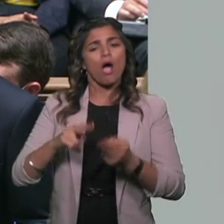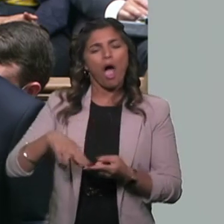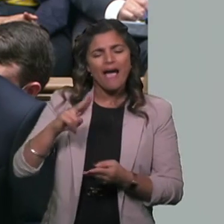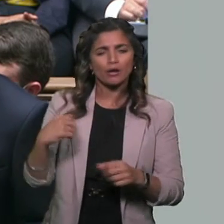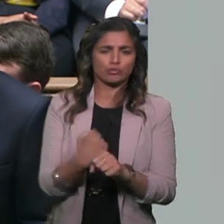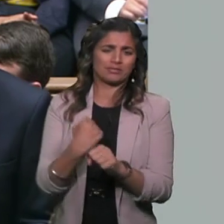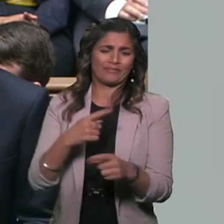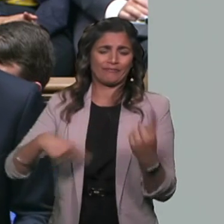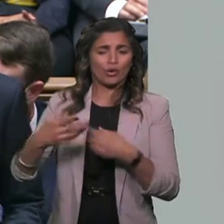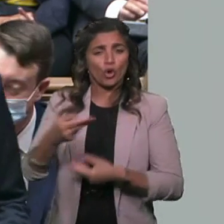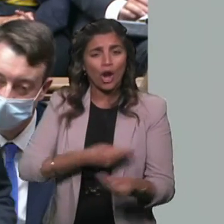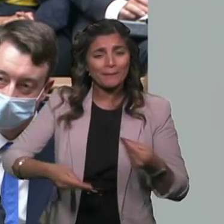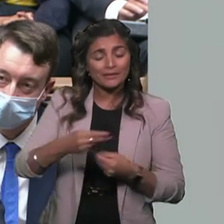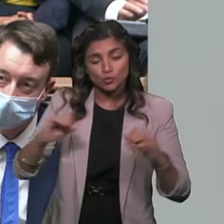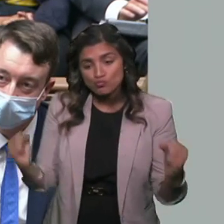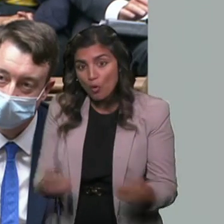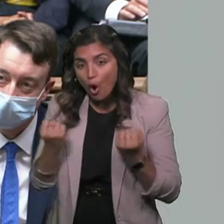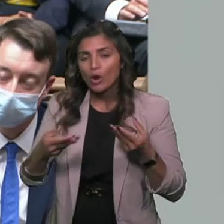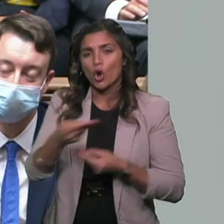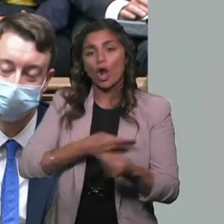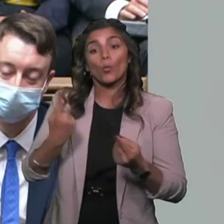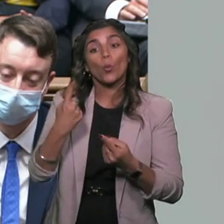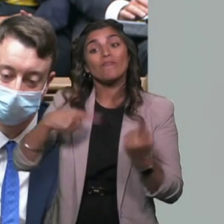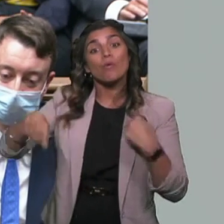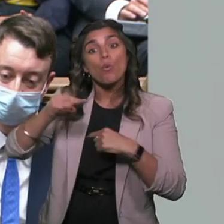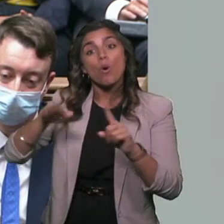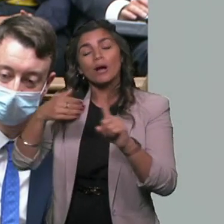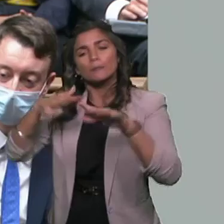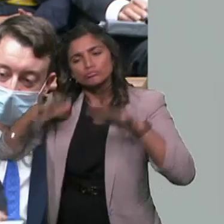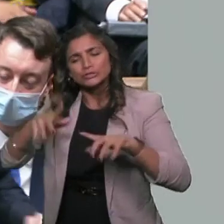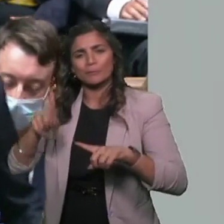This Budget builds a stronger economy for the British people.